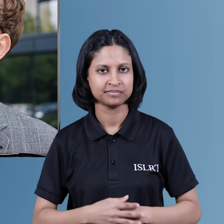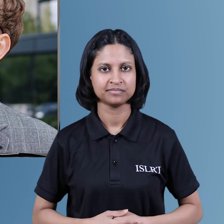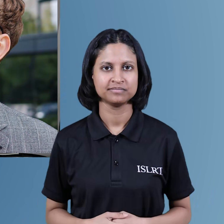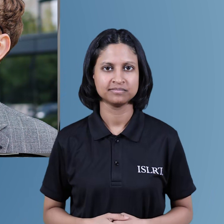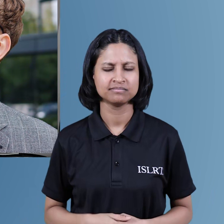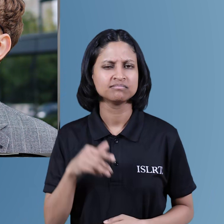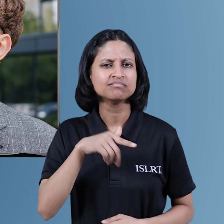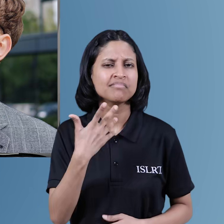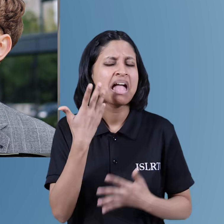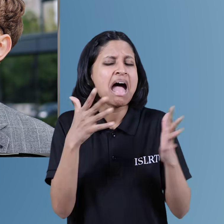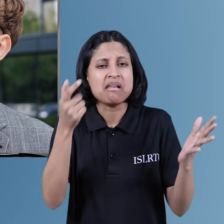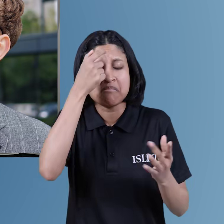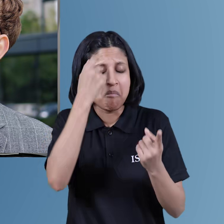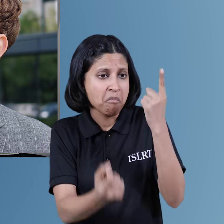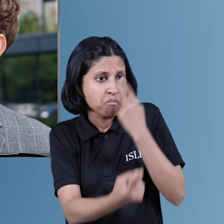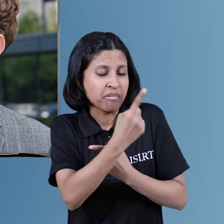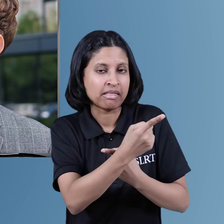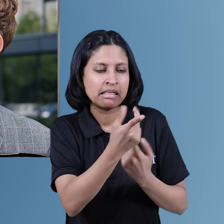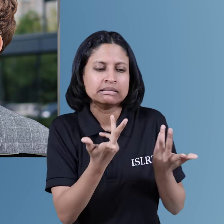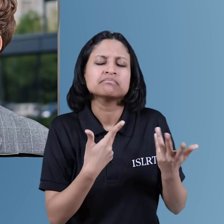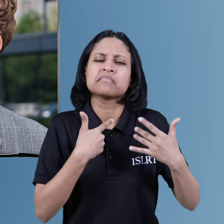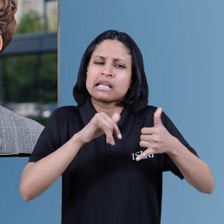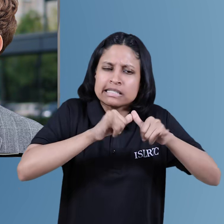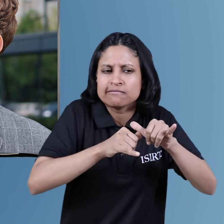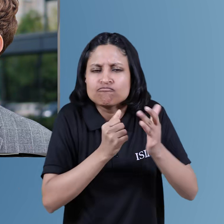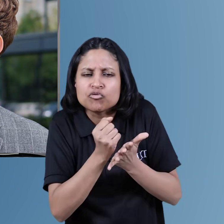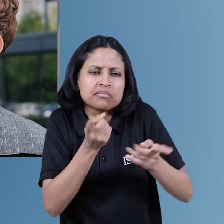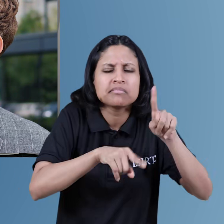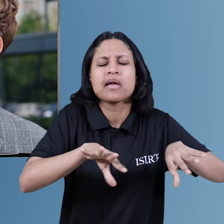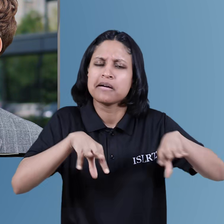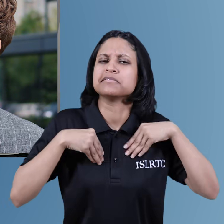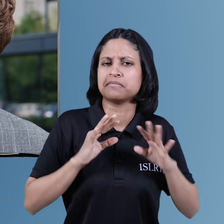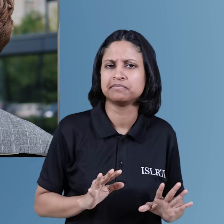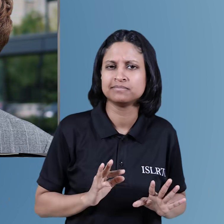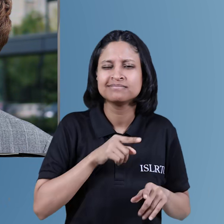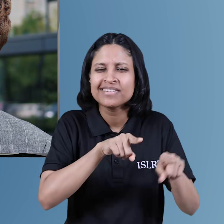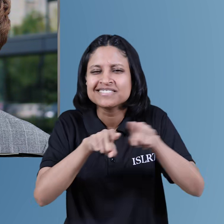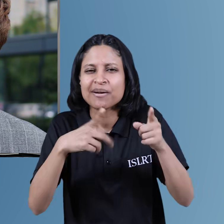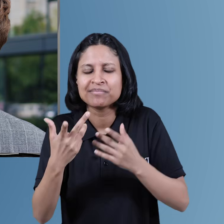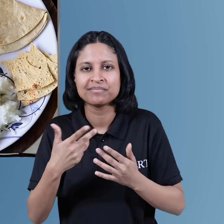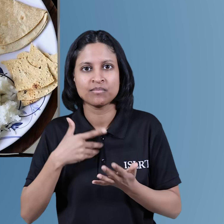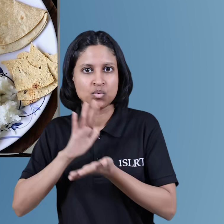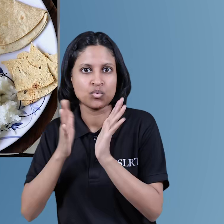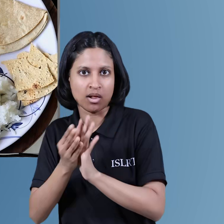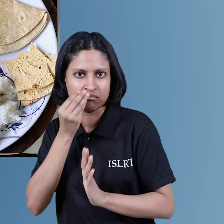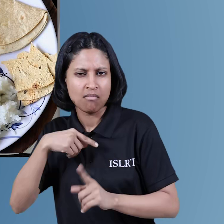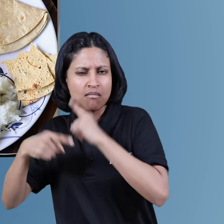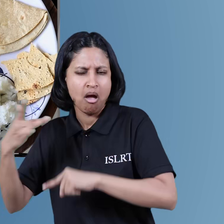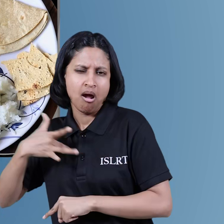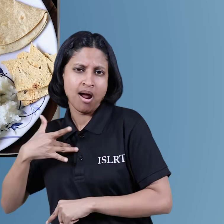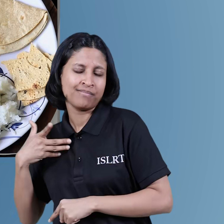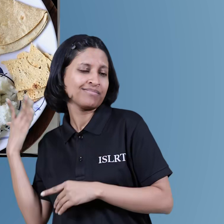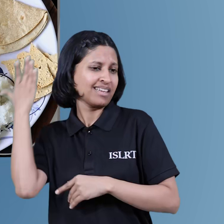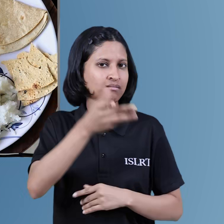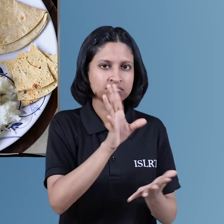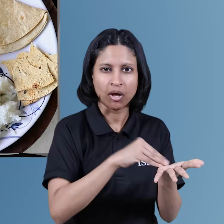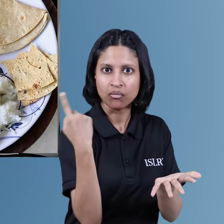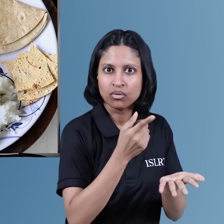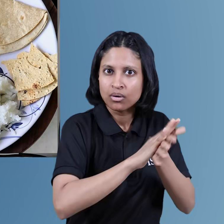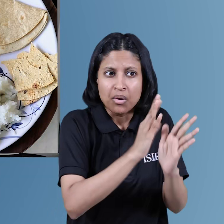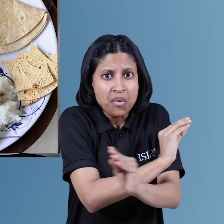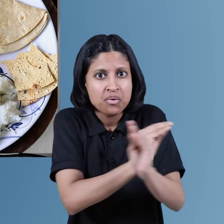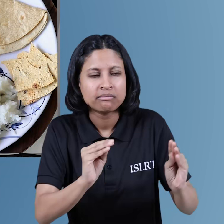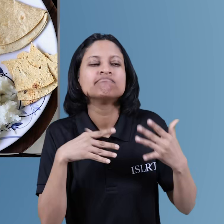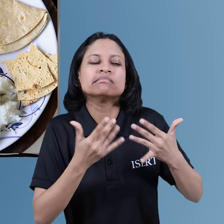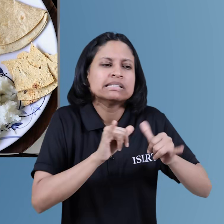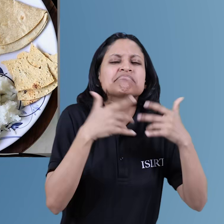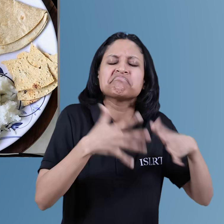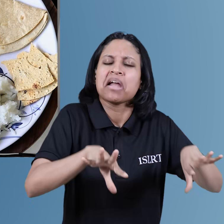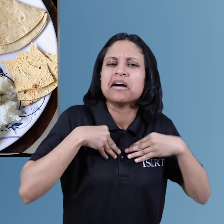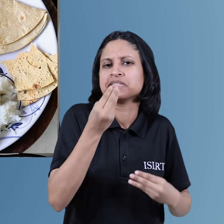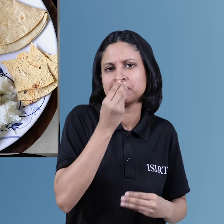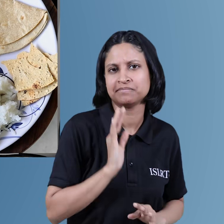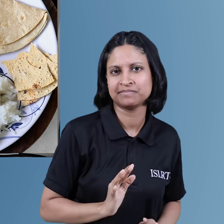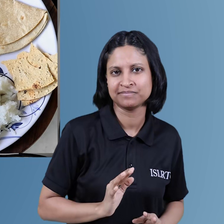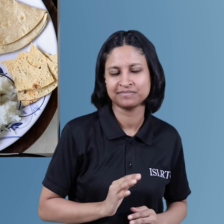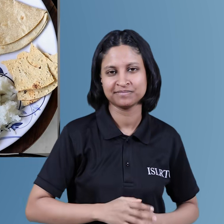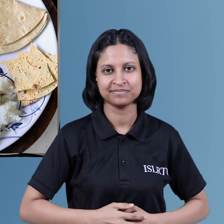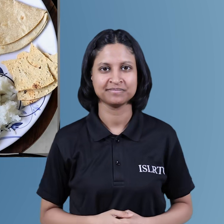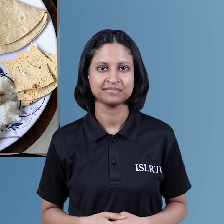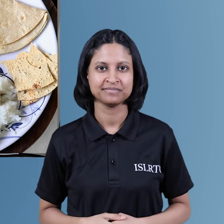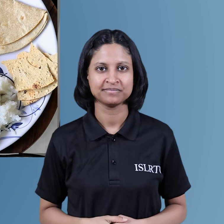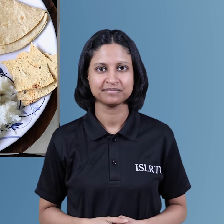Adaptable means the ability to adjust easily to new situations or changes. For example, someone who is used to eating roti but can switch to eating rice when roti is not available demonstrates adaptability.